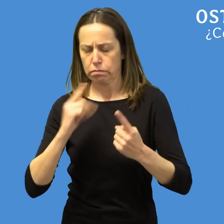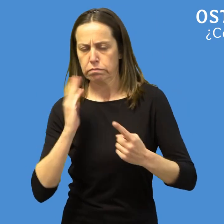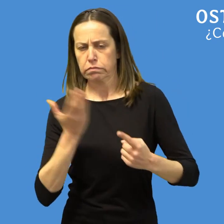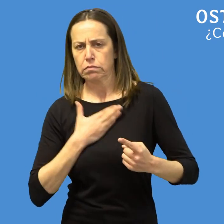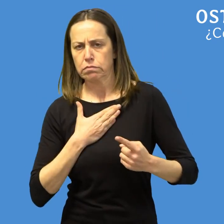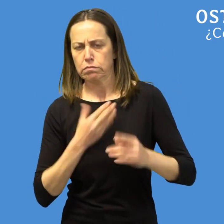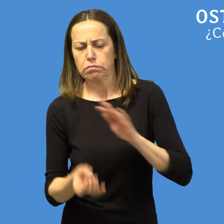afectar